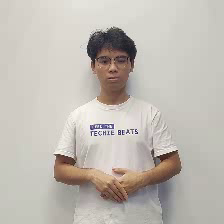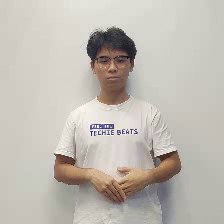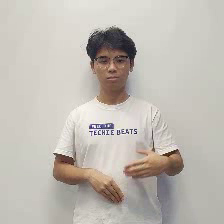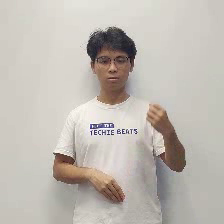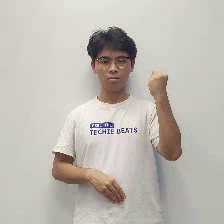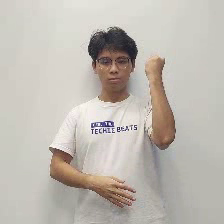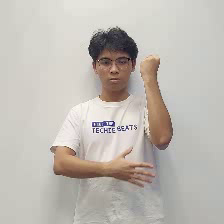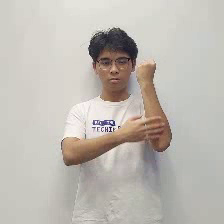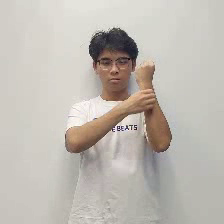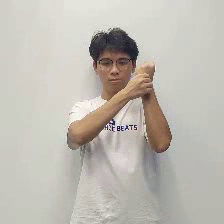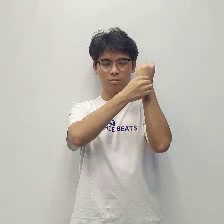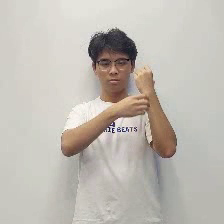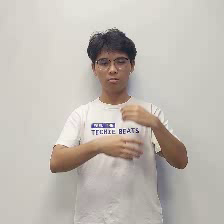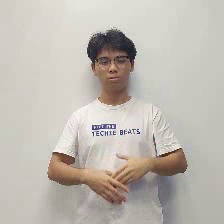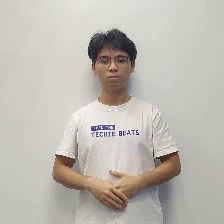Cứu